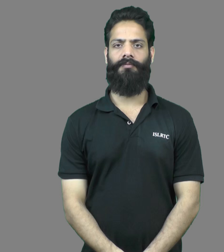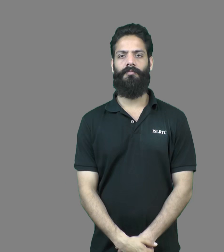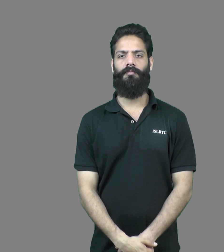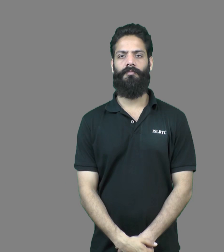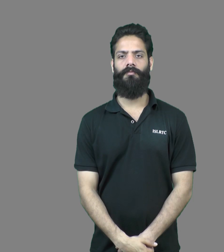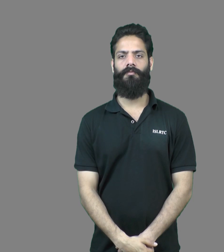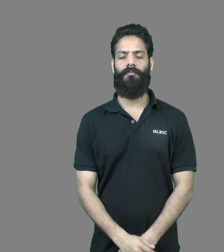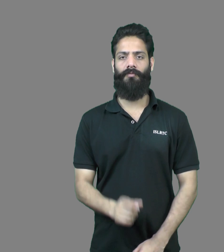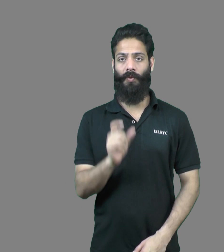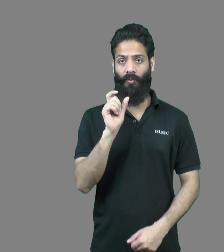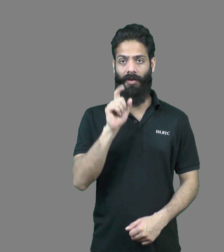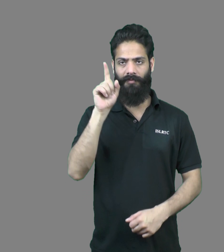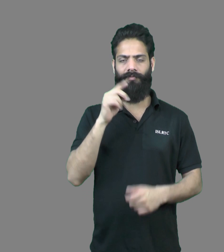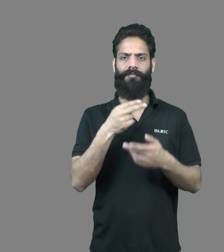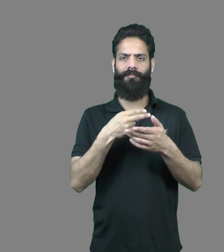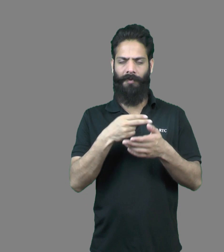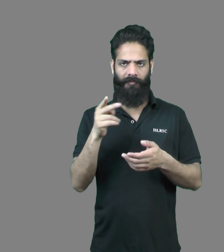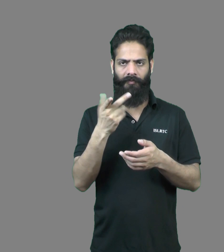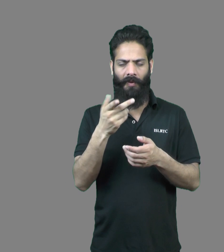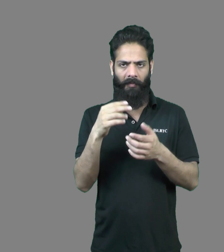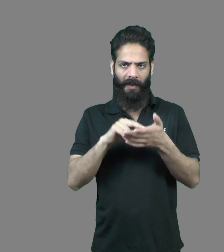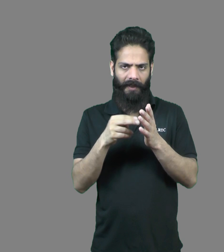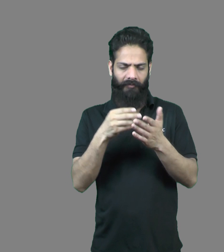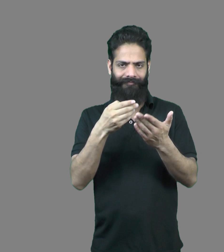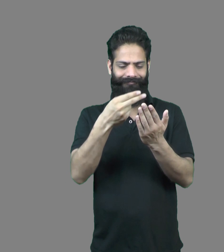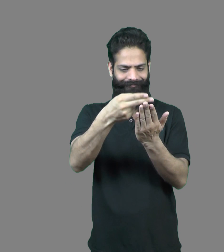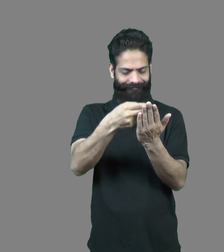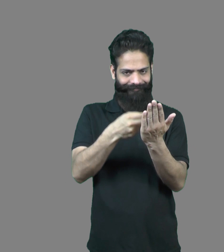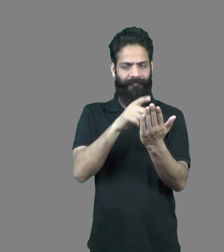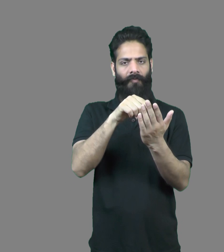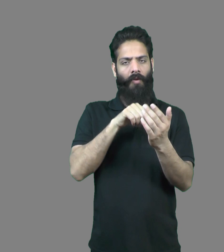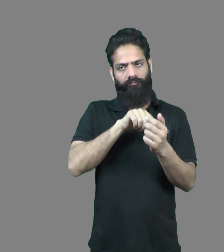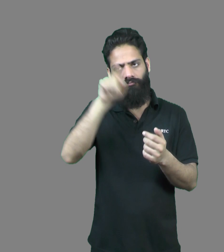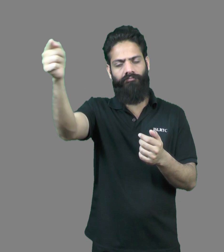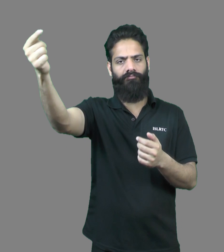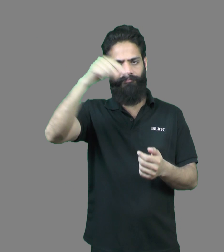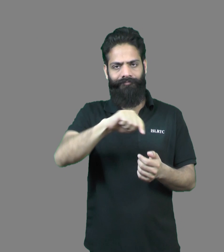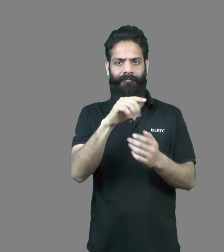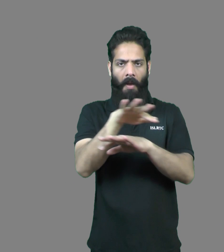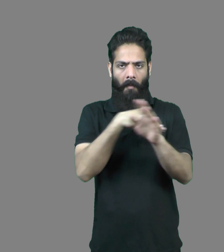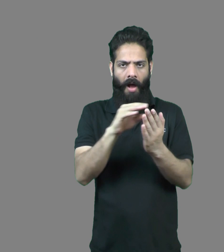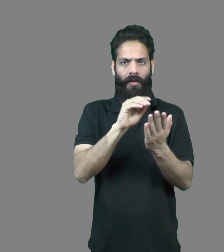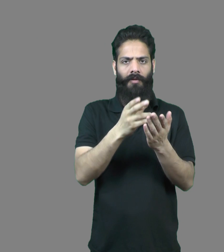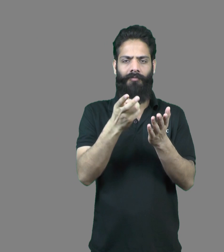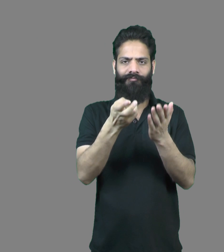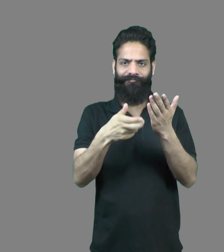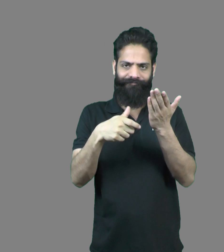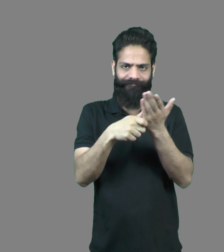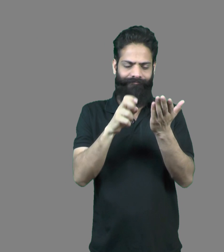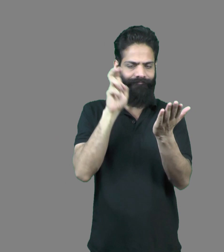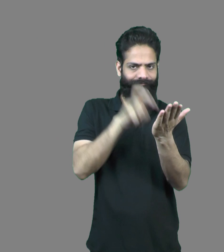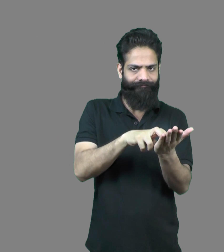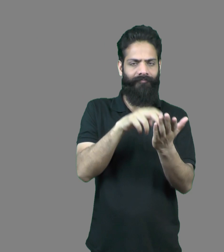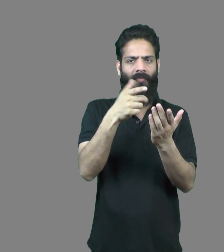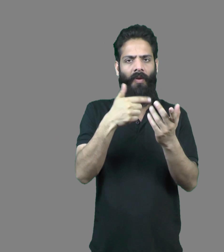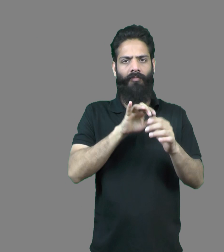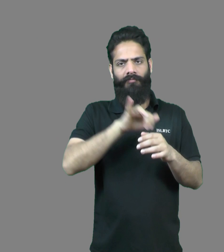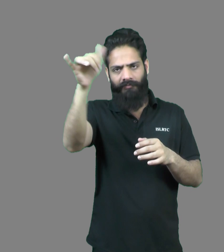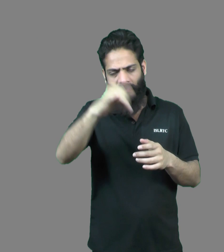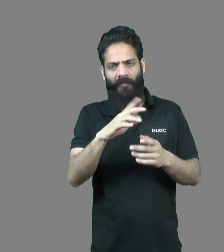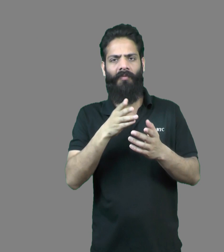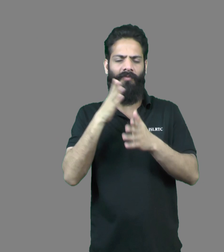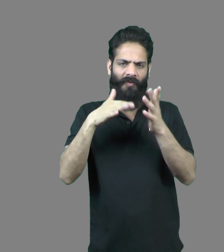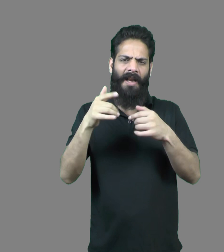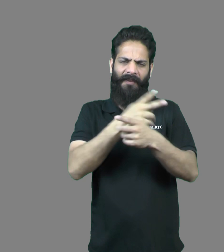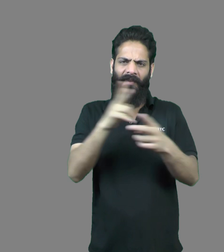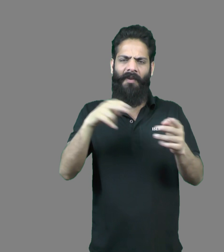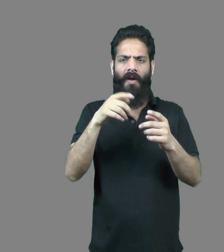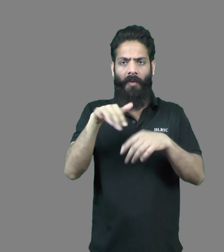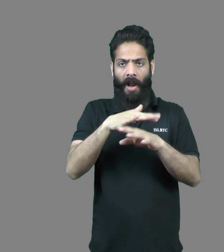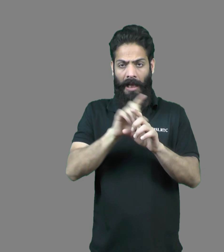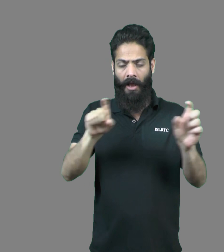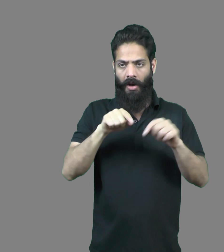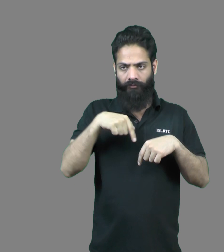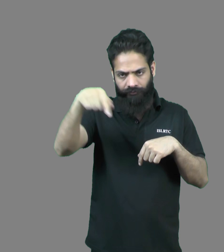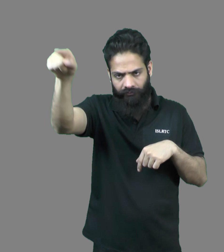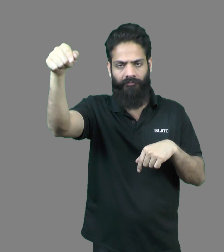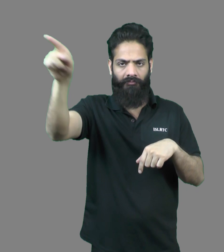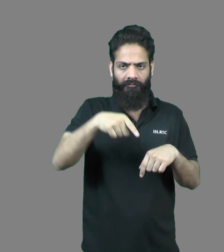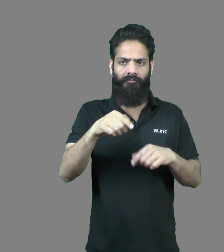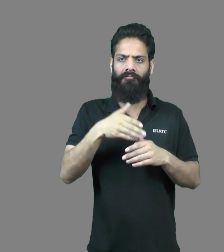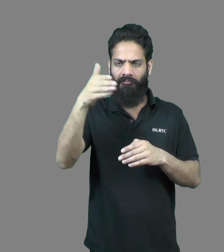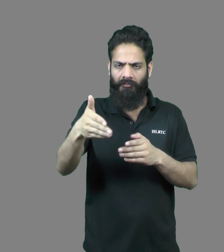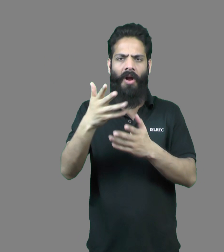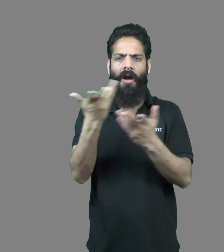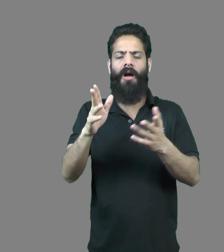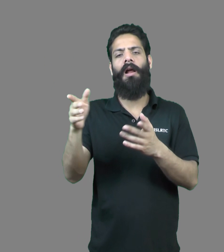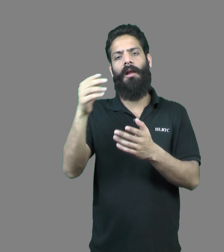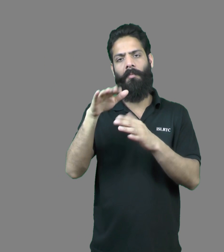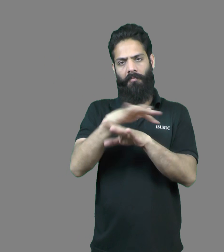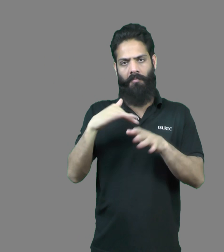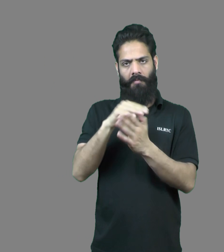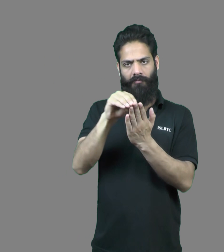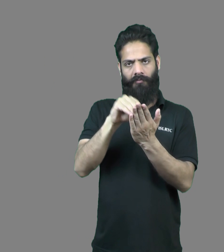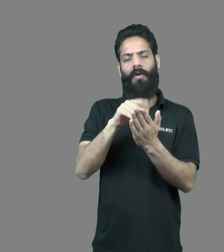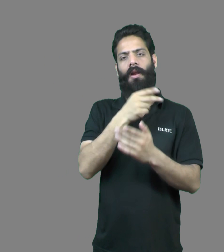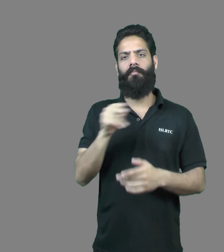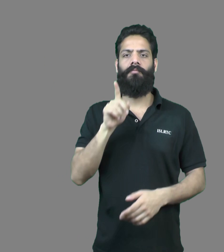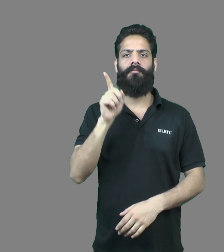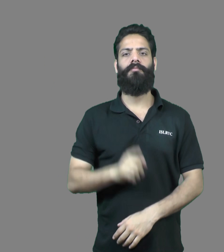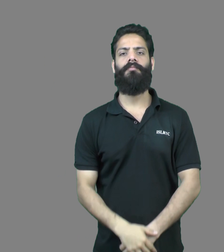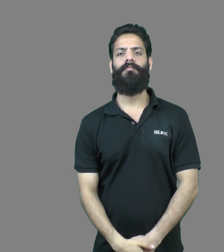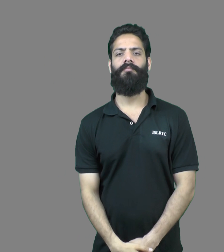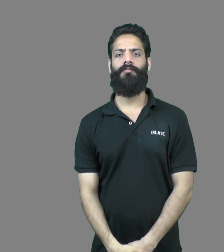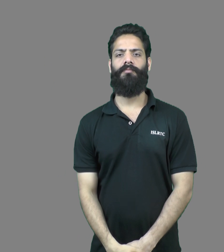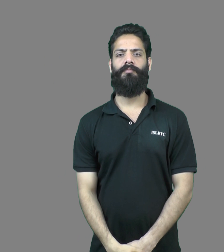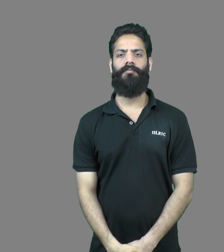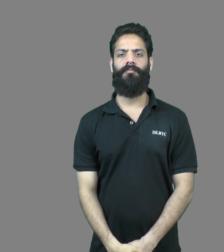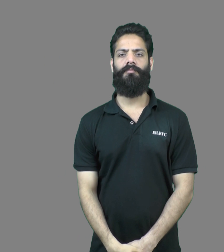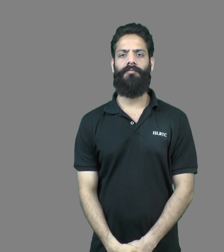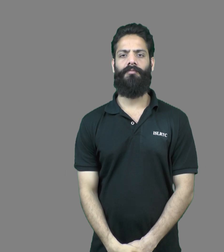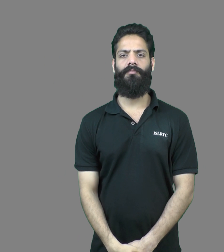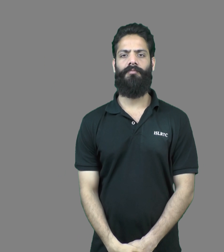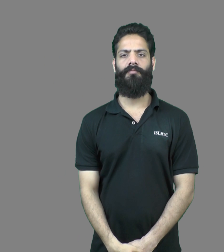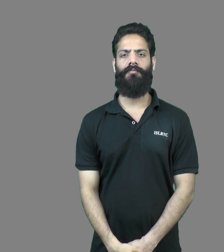Itinerary